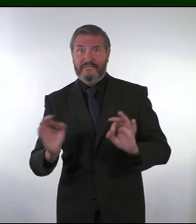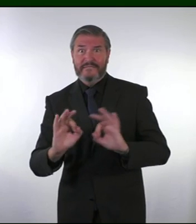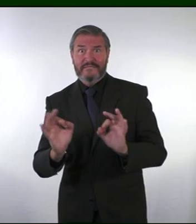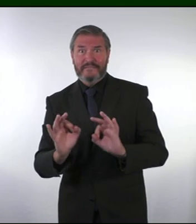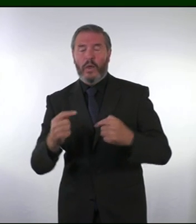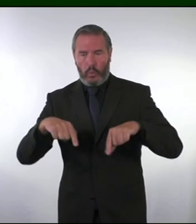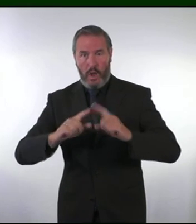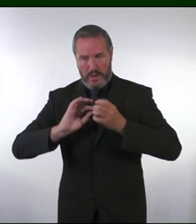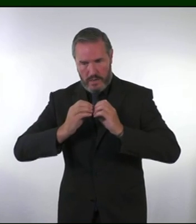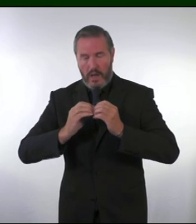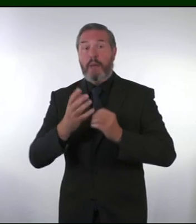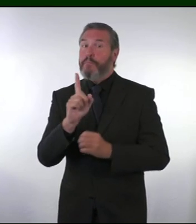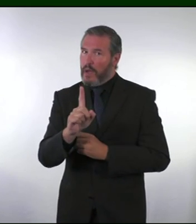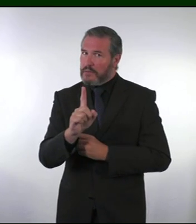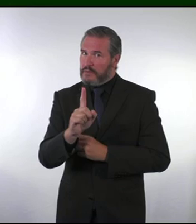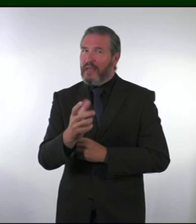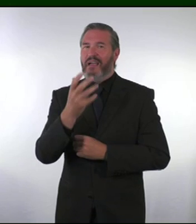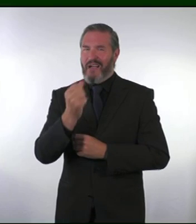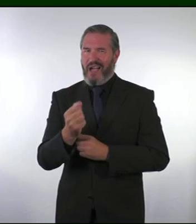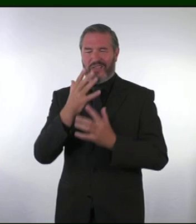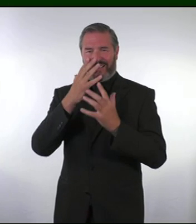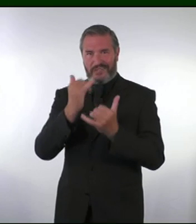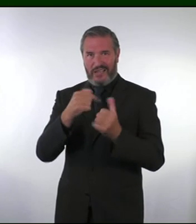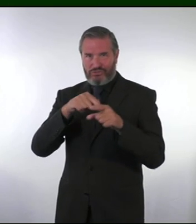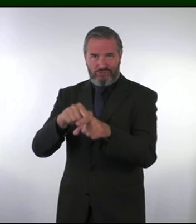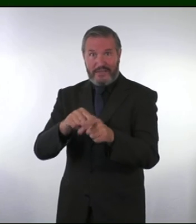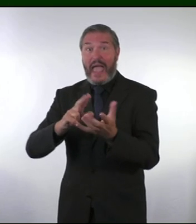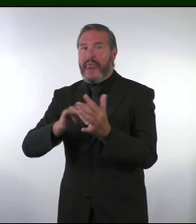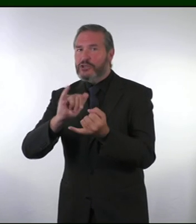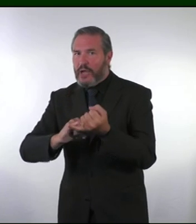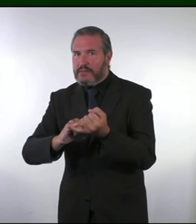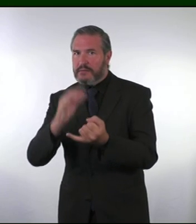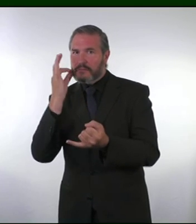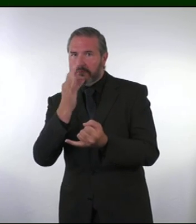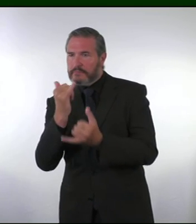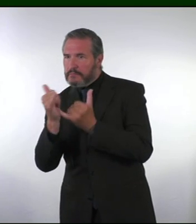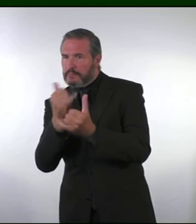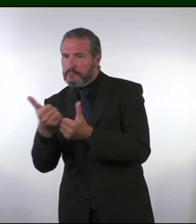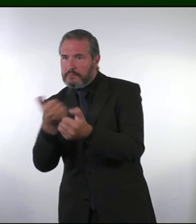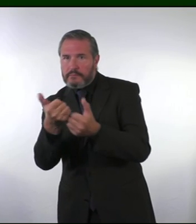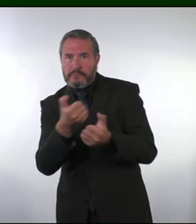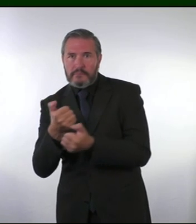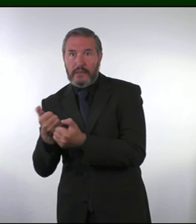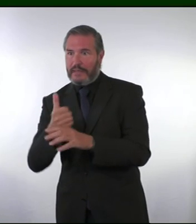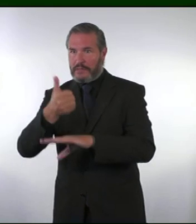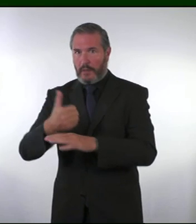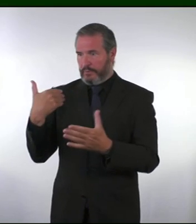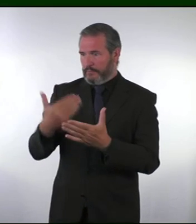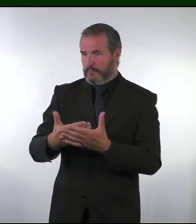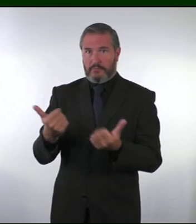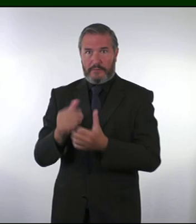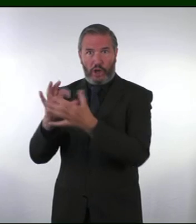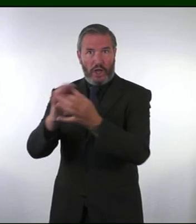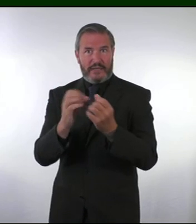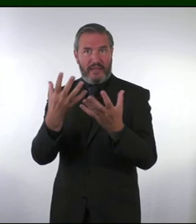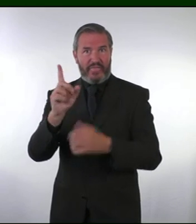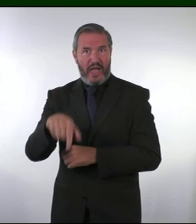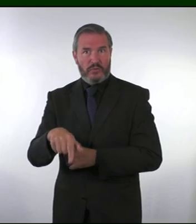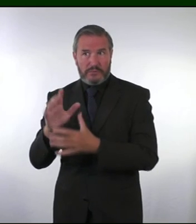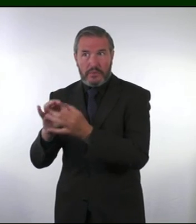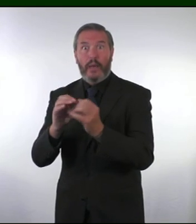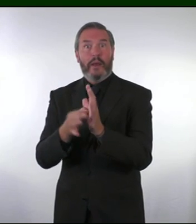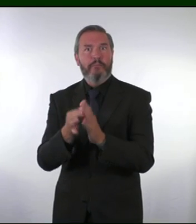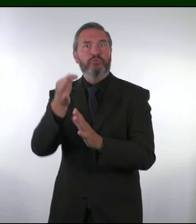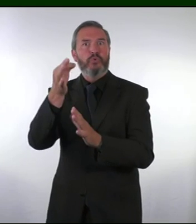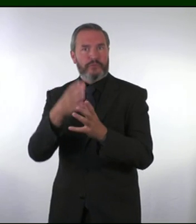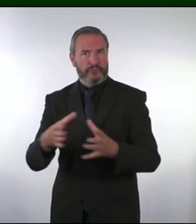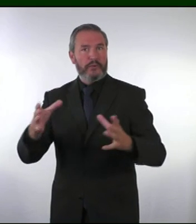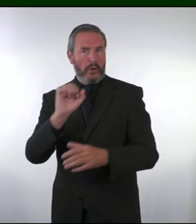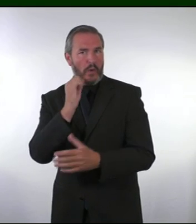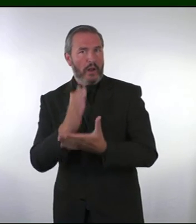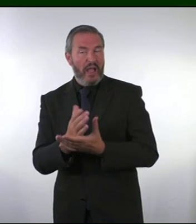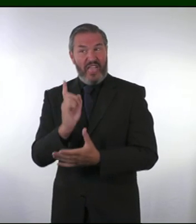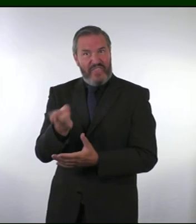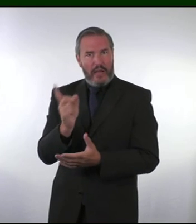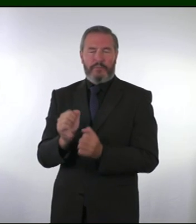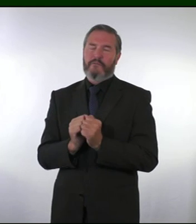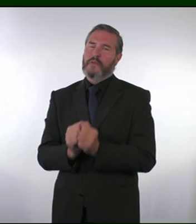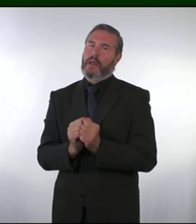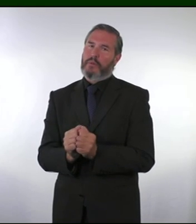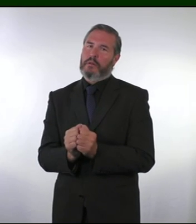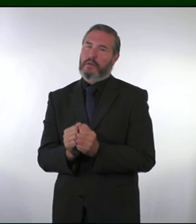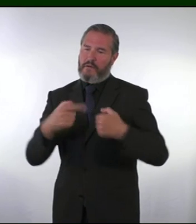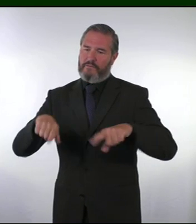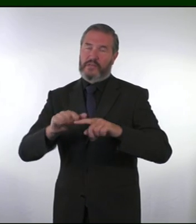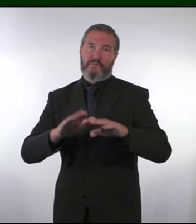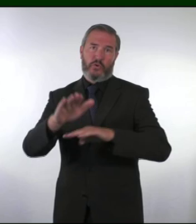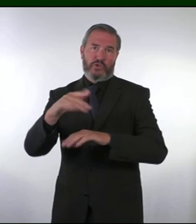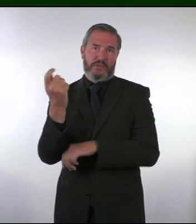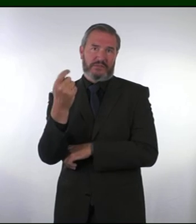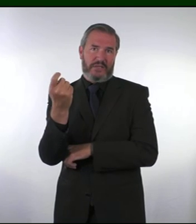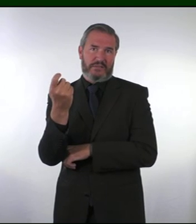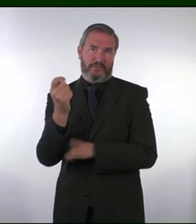What we do have is a fantastic NHS Test and Trace operation that is already up and running, that is going to get better and better, and that will be indispensable to our future success.